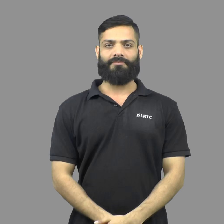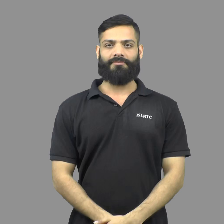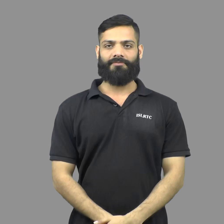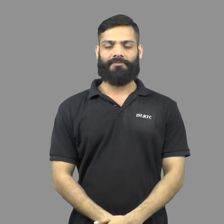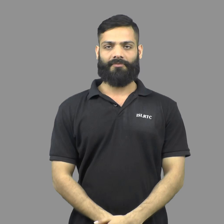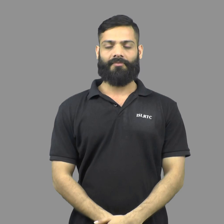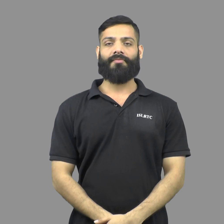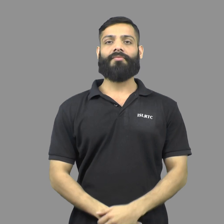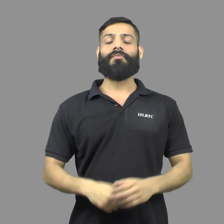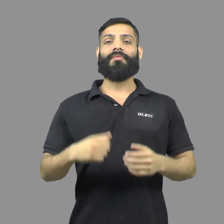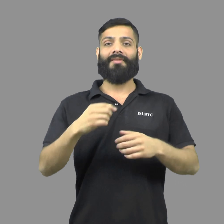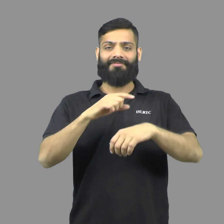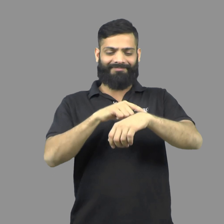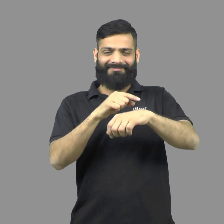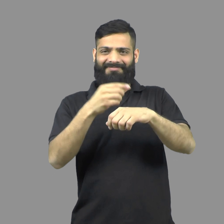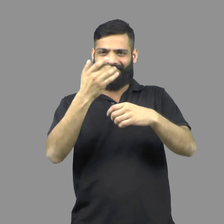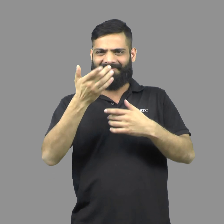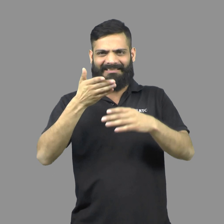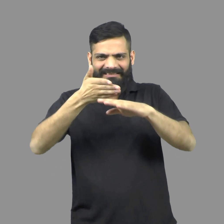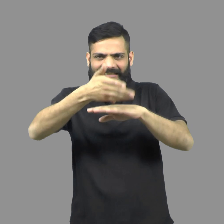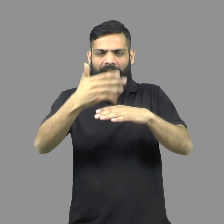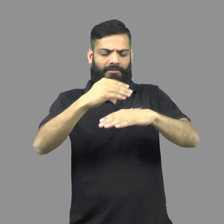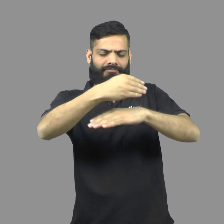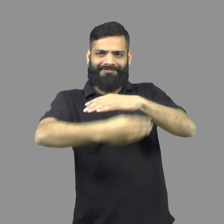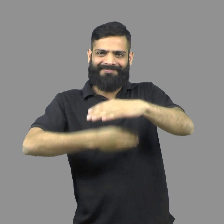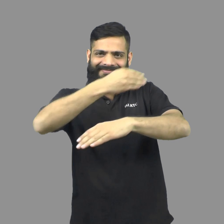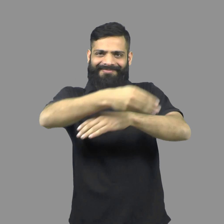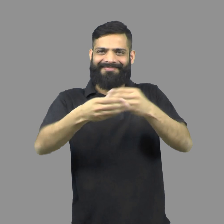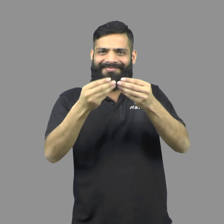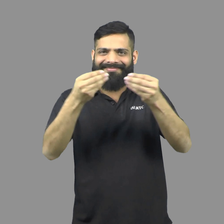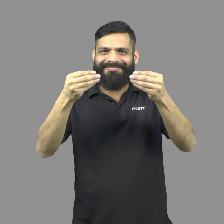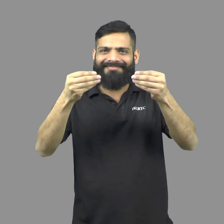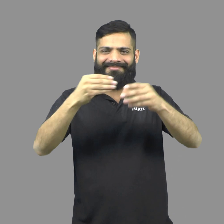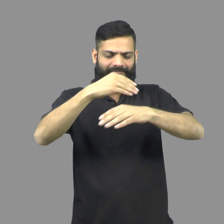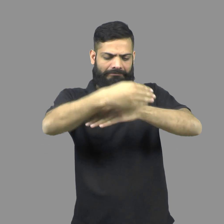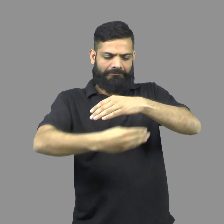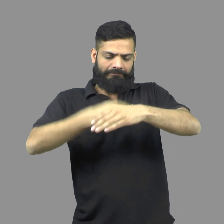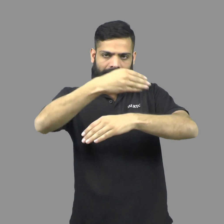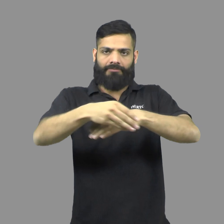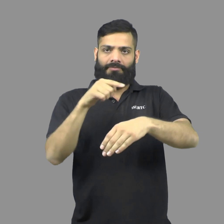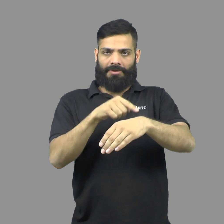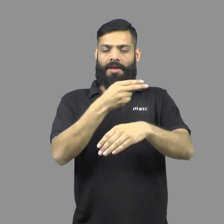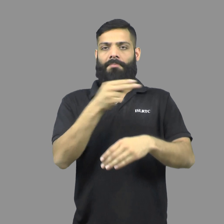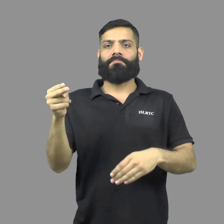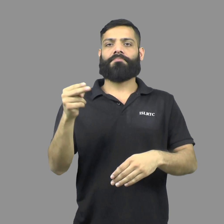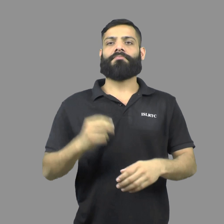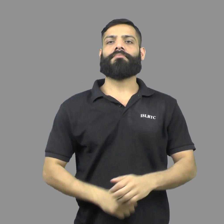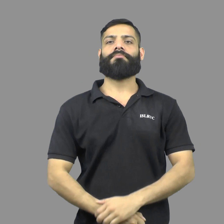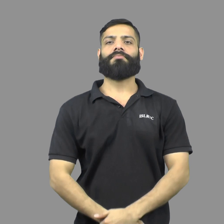Dressing